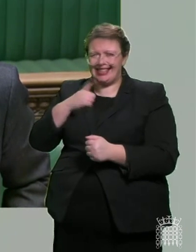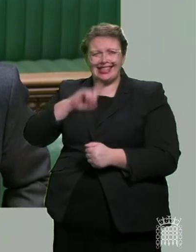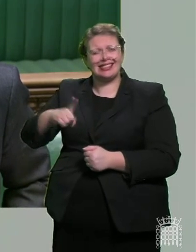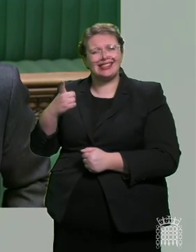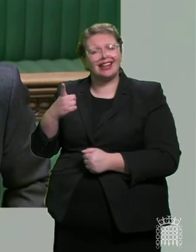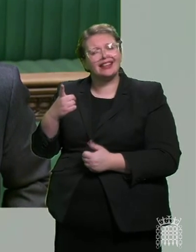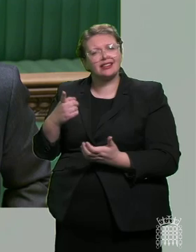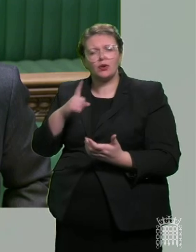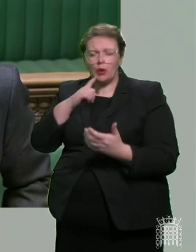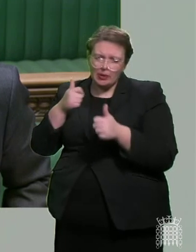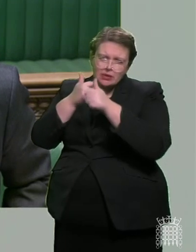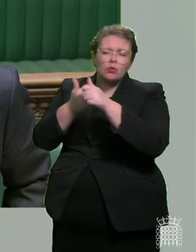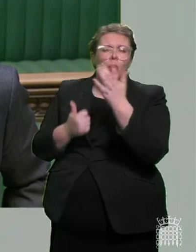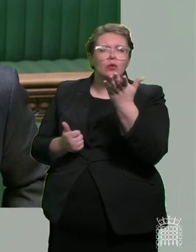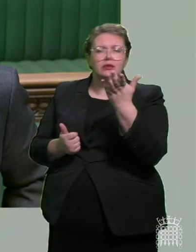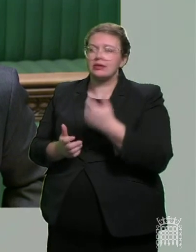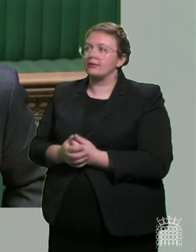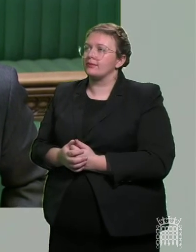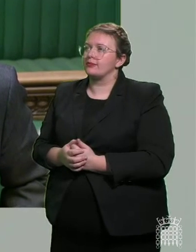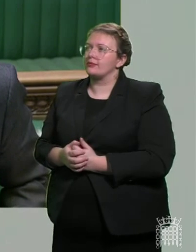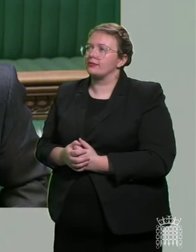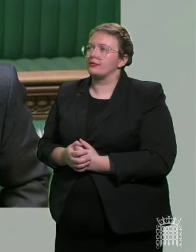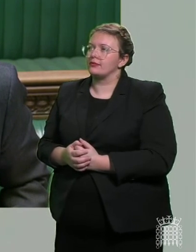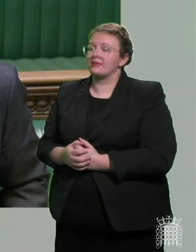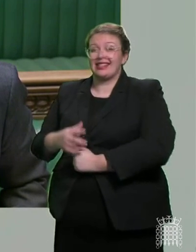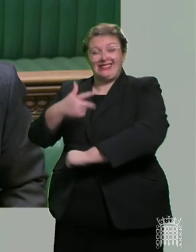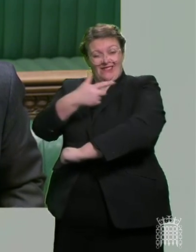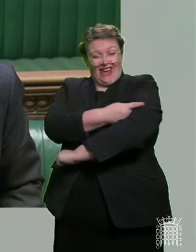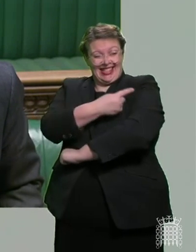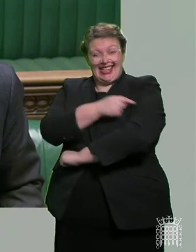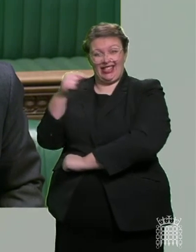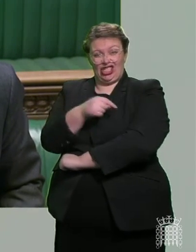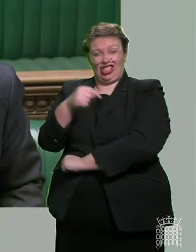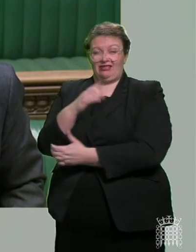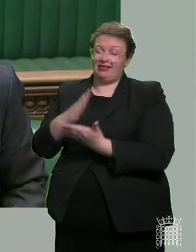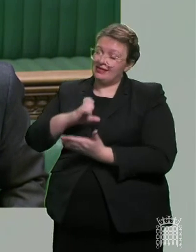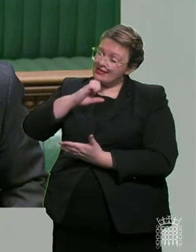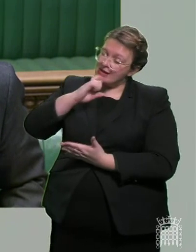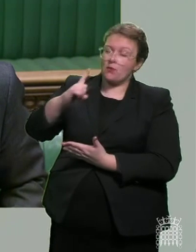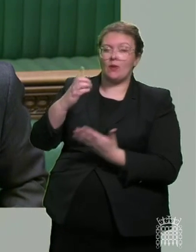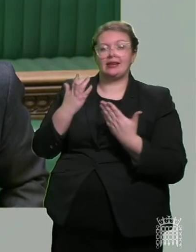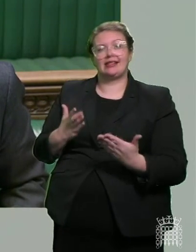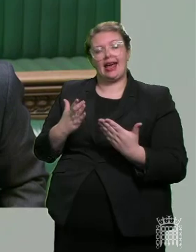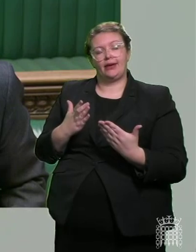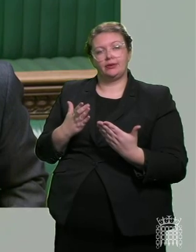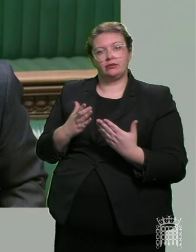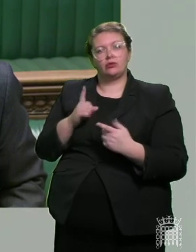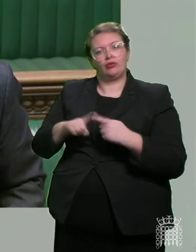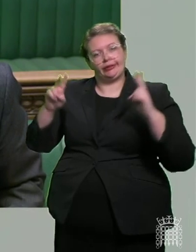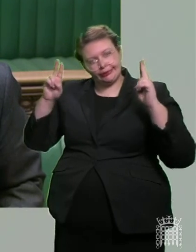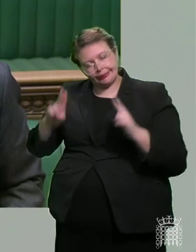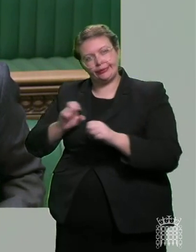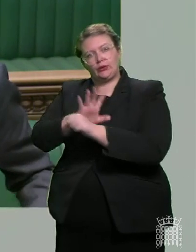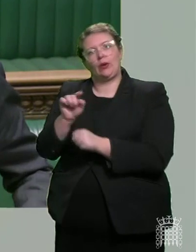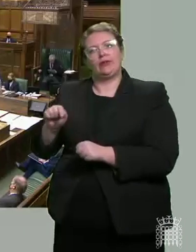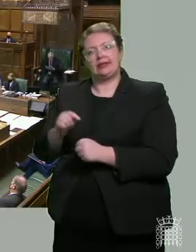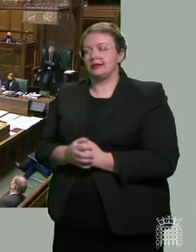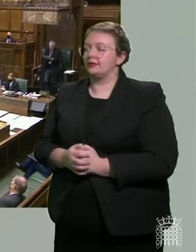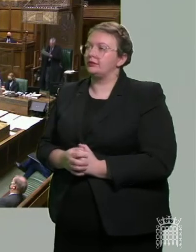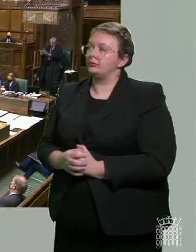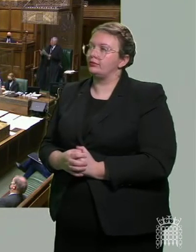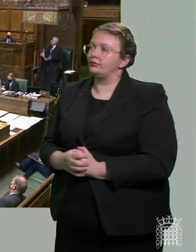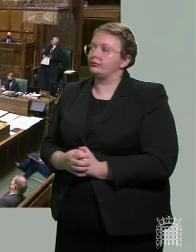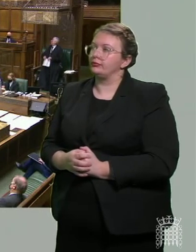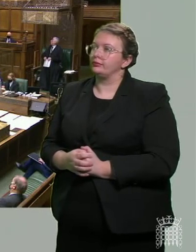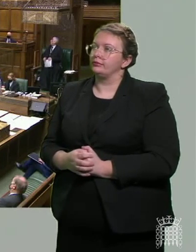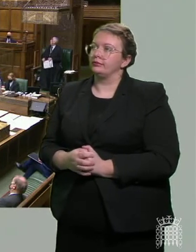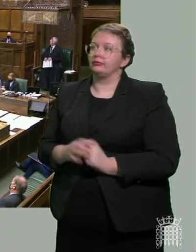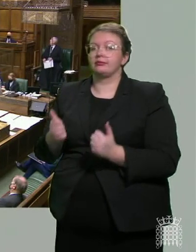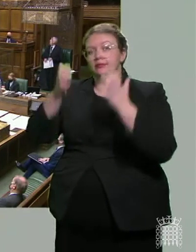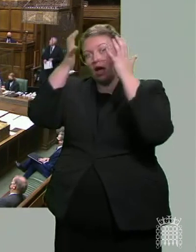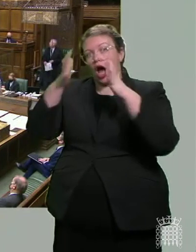The offer is there. The vaccination of the people of this country is the single most important thing that we need to do now, together, to beat this pandemic.